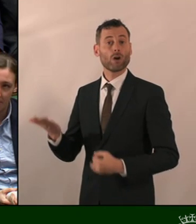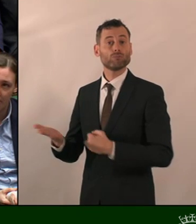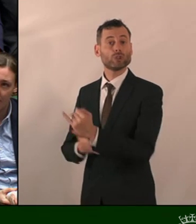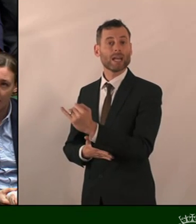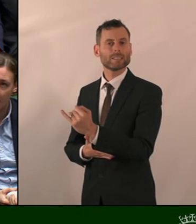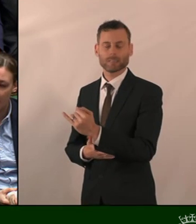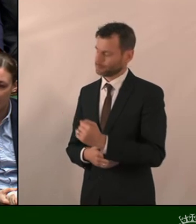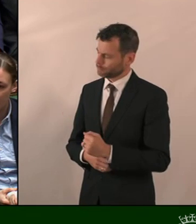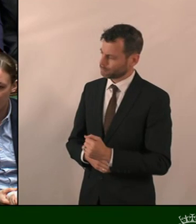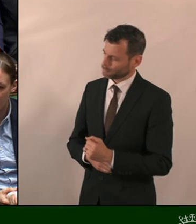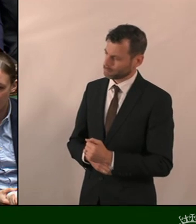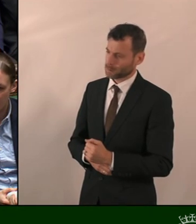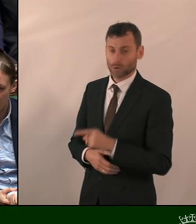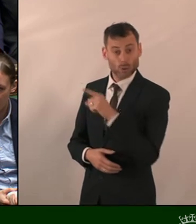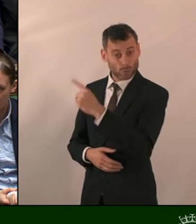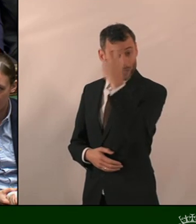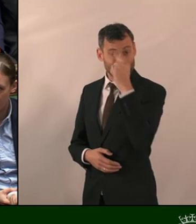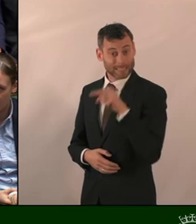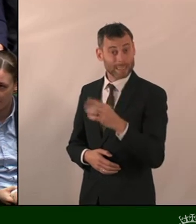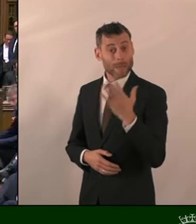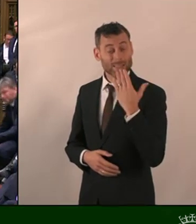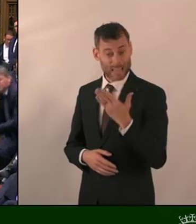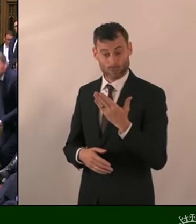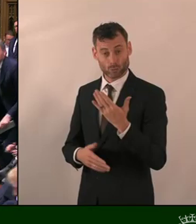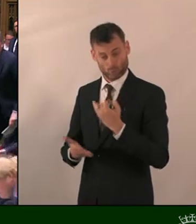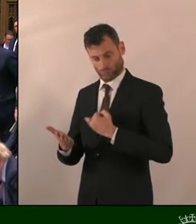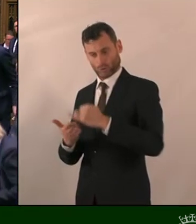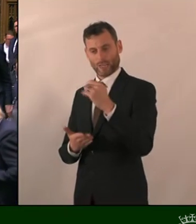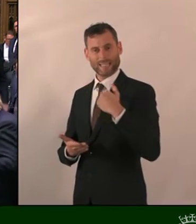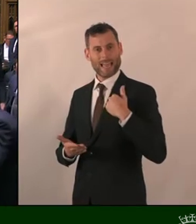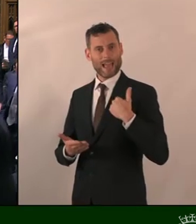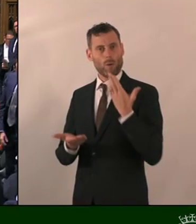Does he now admit that that was a mistake?